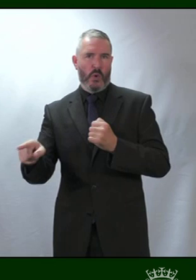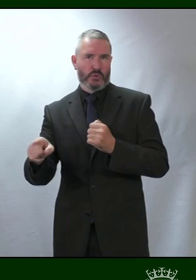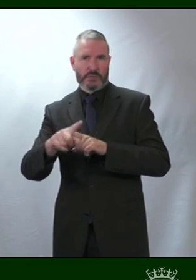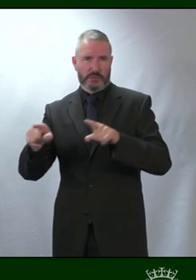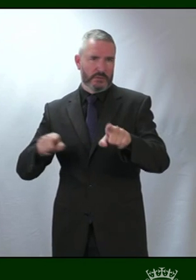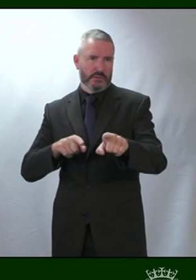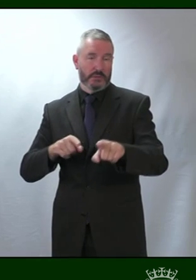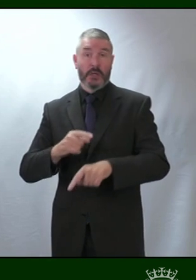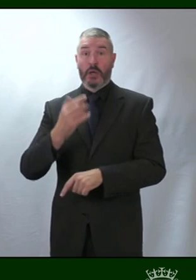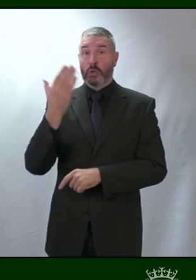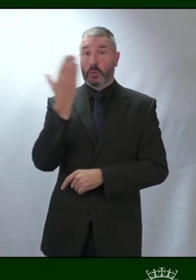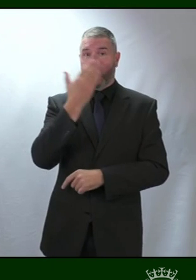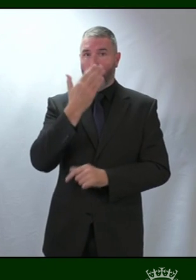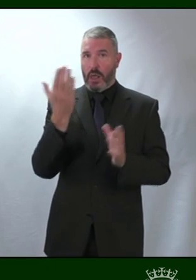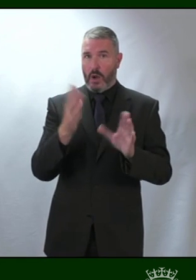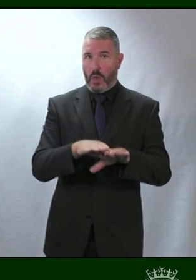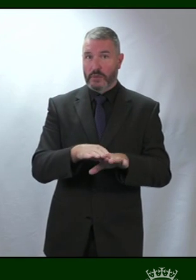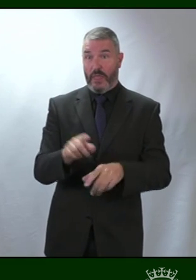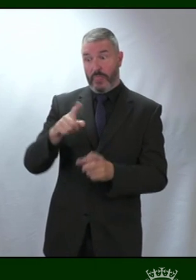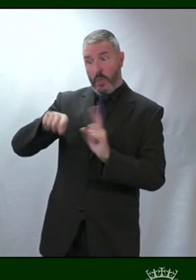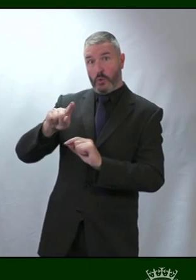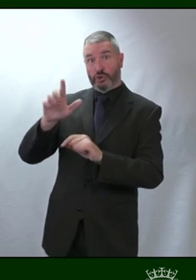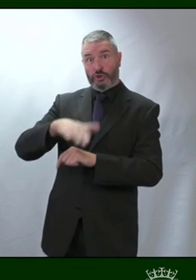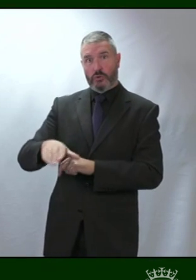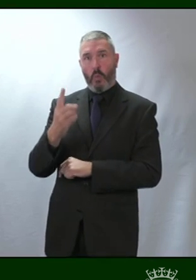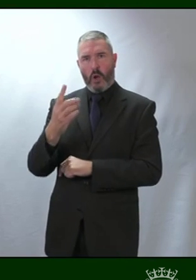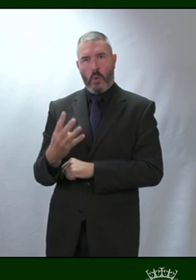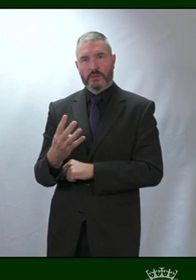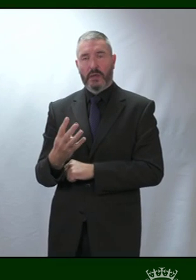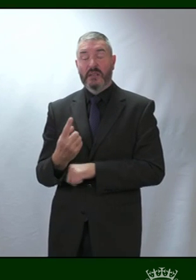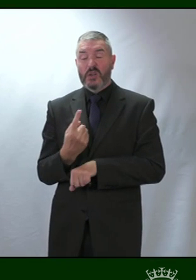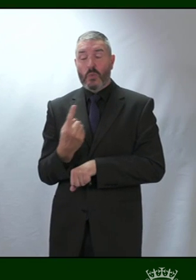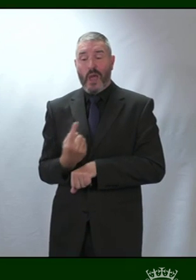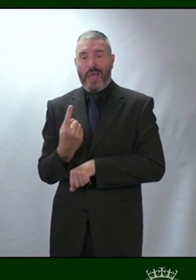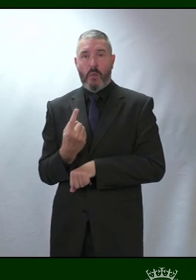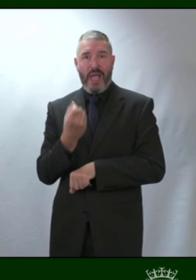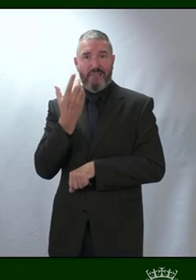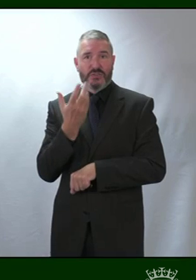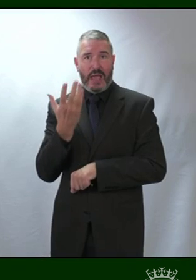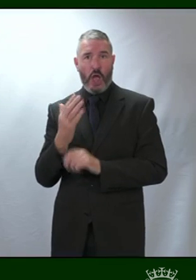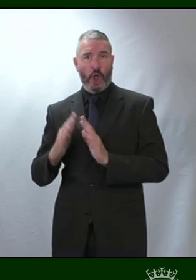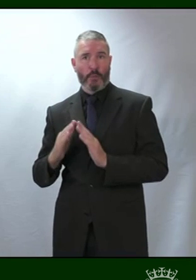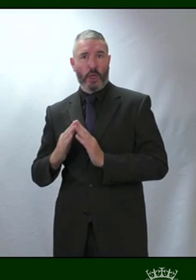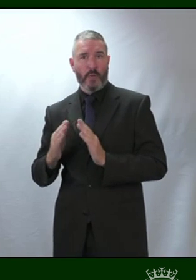Schools closed and a quarter of these children did less than one hour’s schoolwork a day.